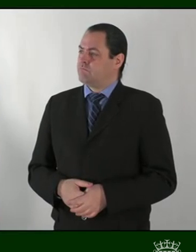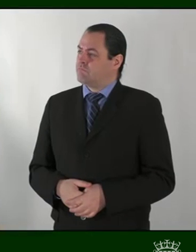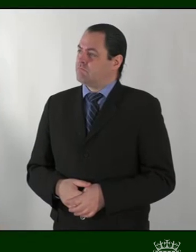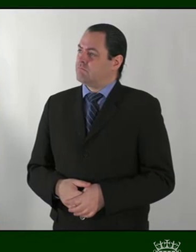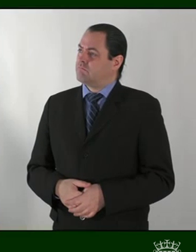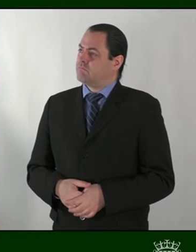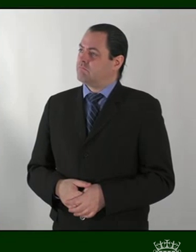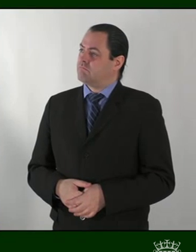country.